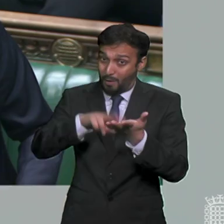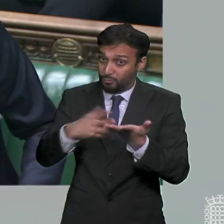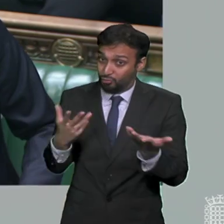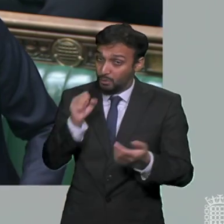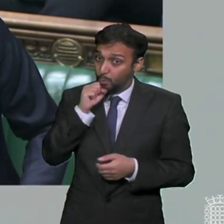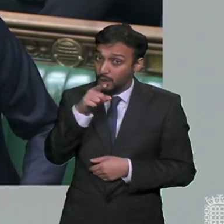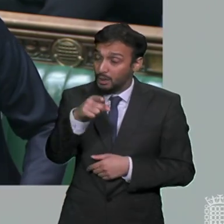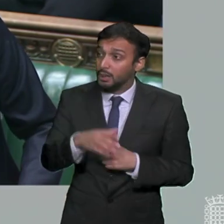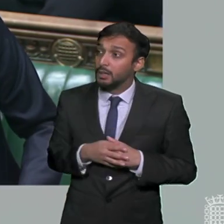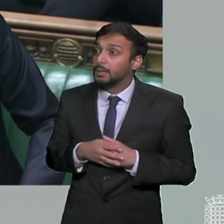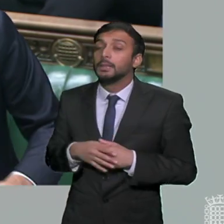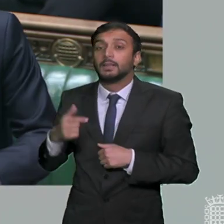my honourable Friend for his efforts to progress this project.